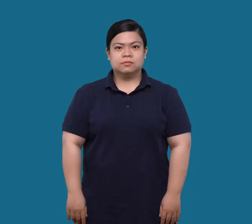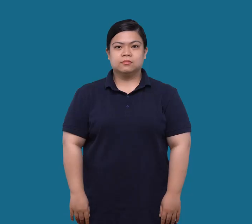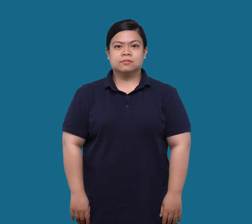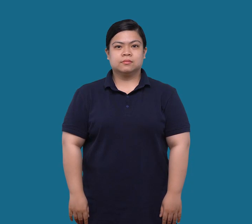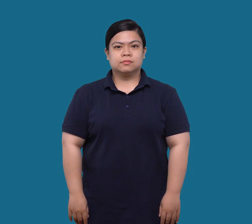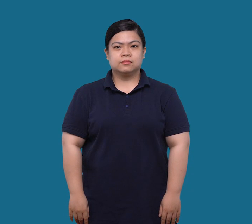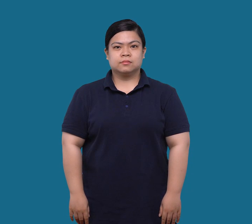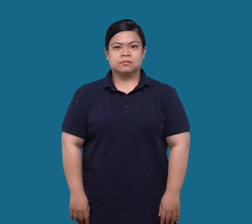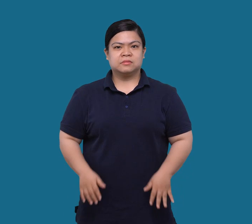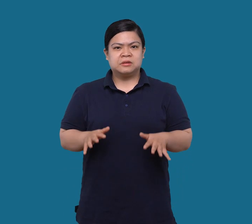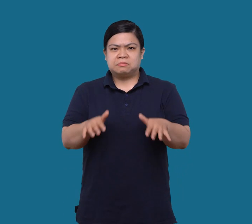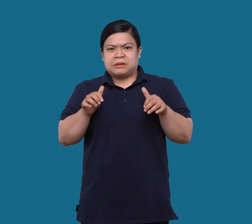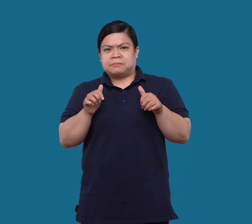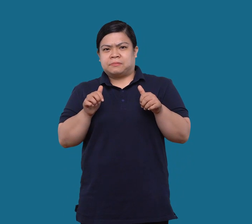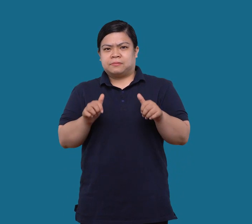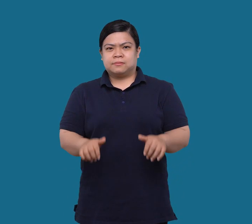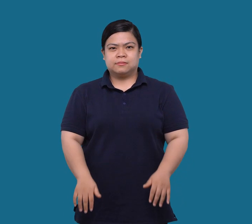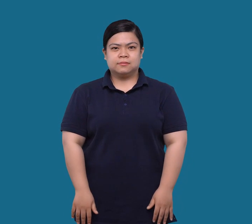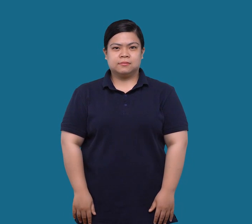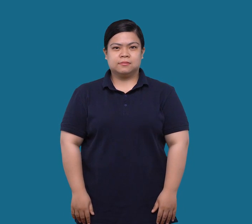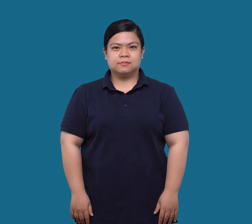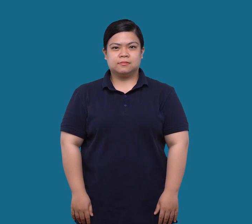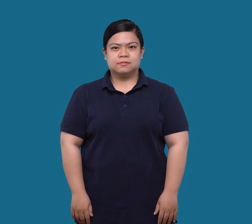không dám